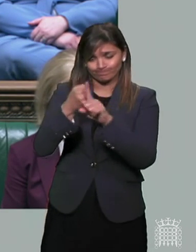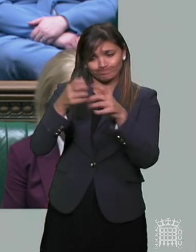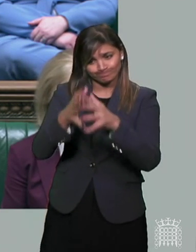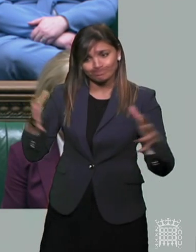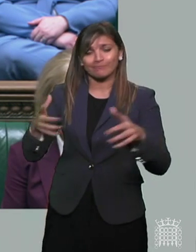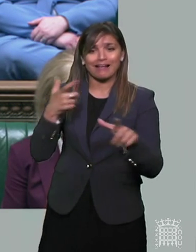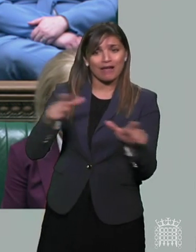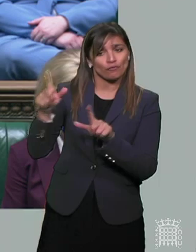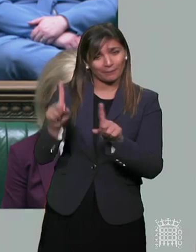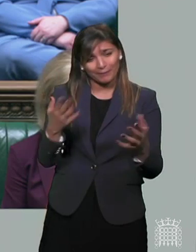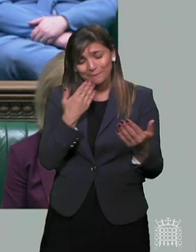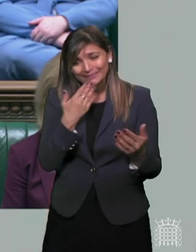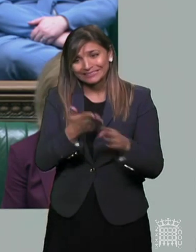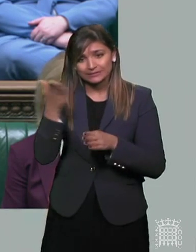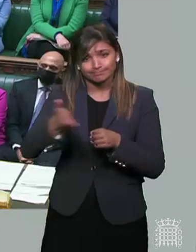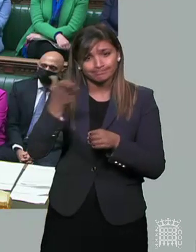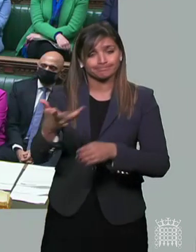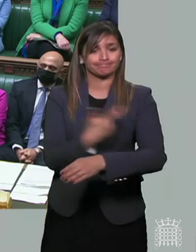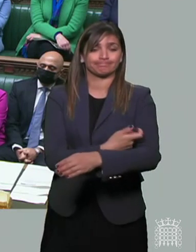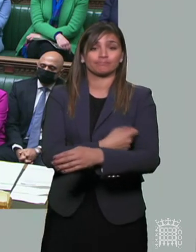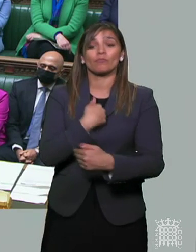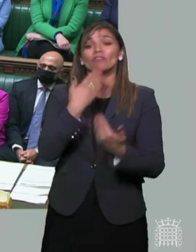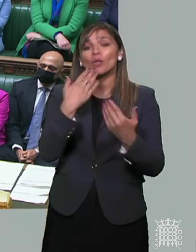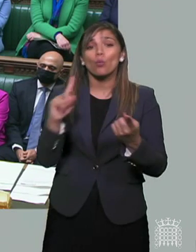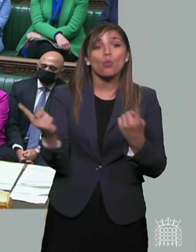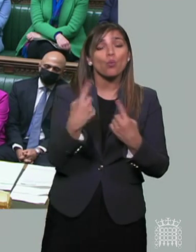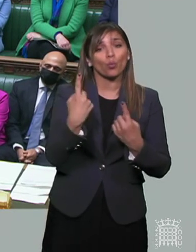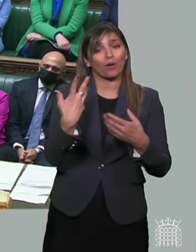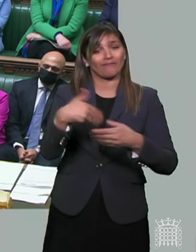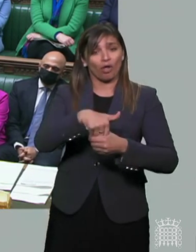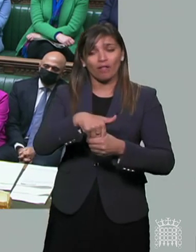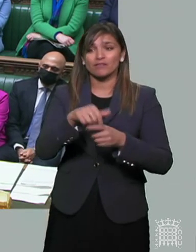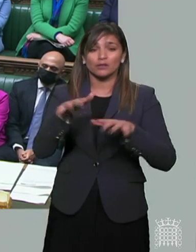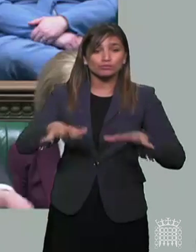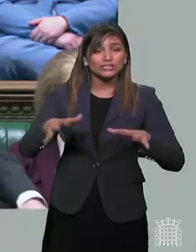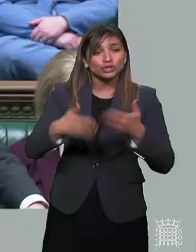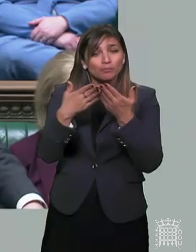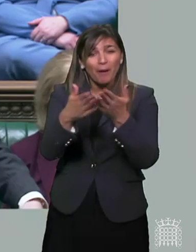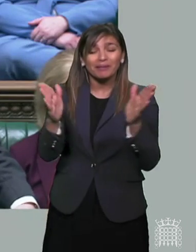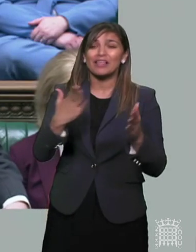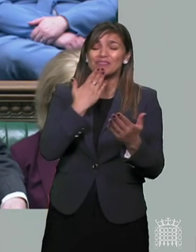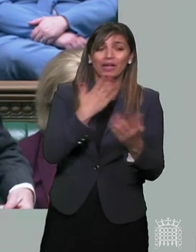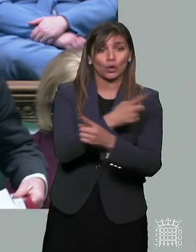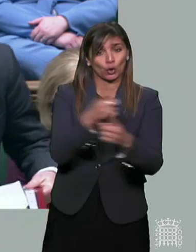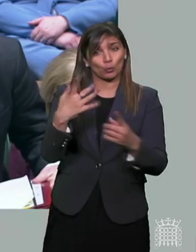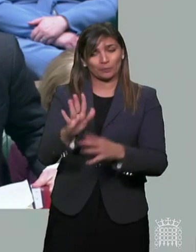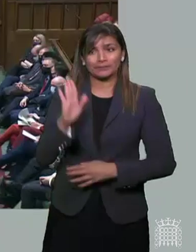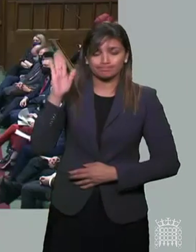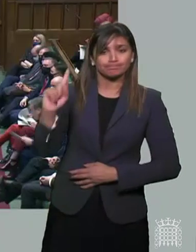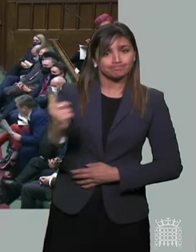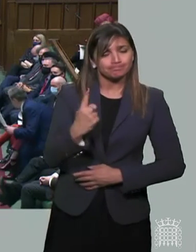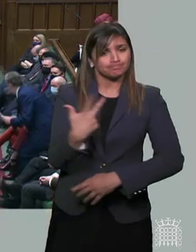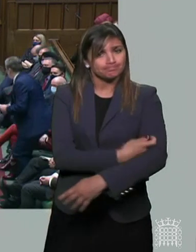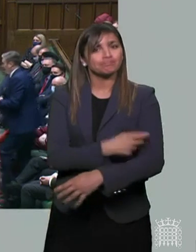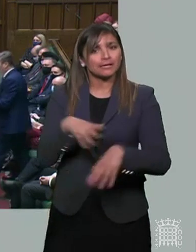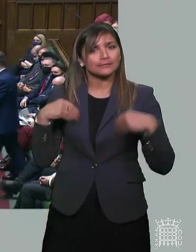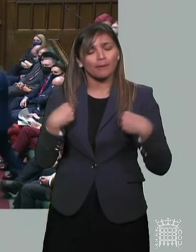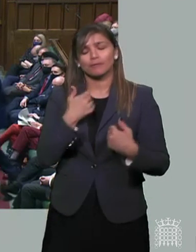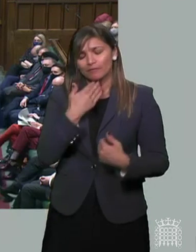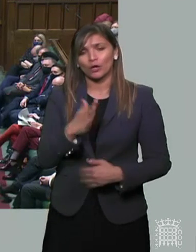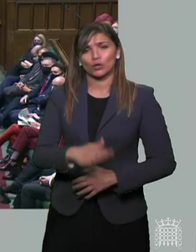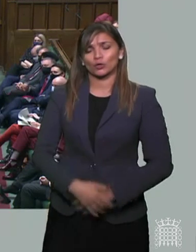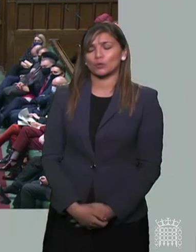I thank absolutely everybody involved and I thank all the British public for coming forward to get boosted now.